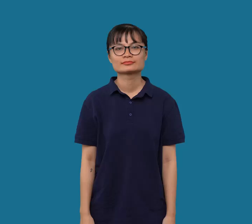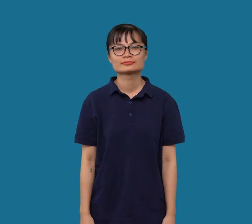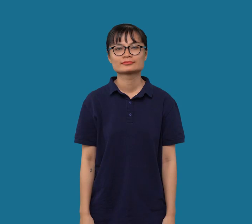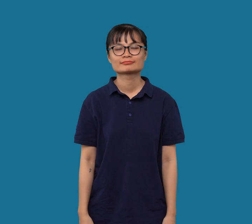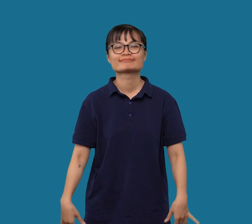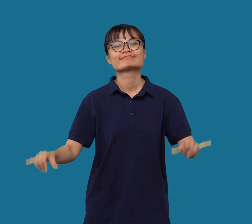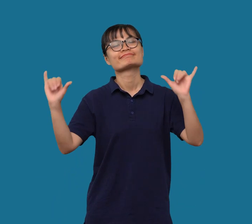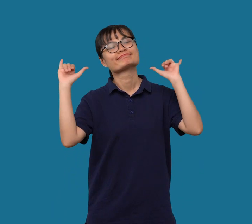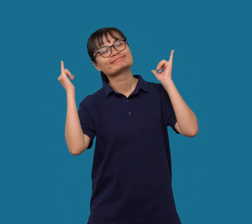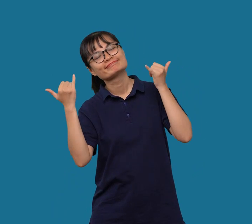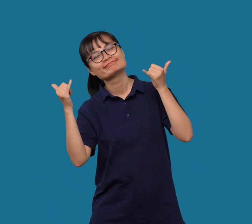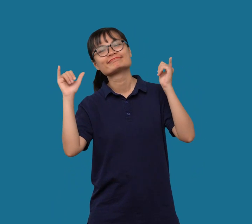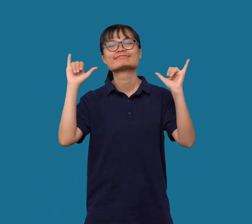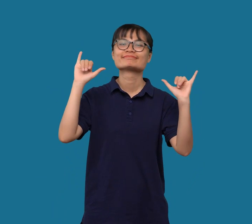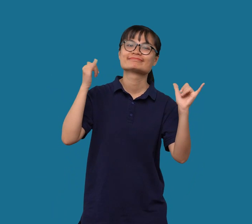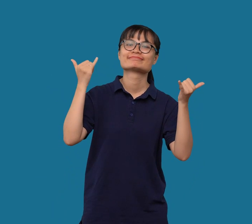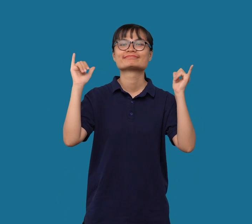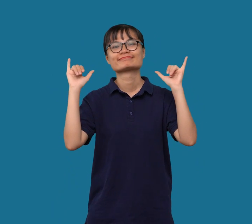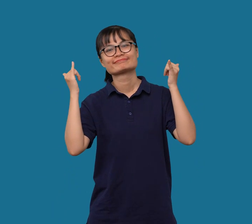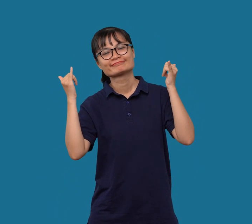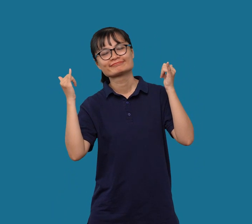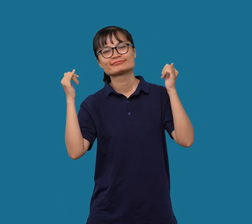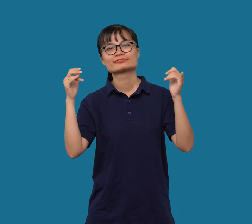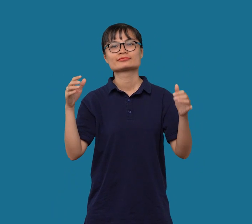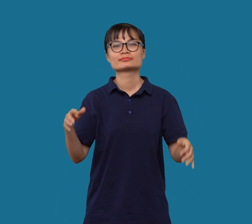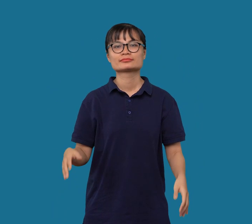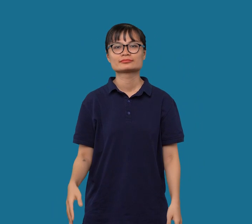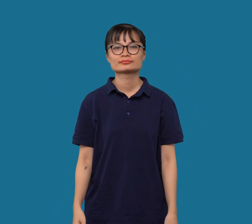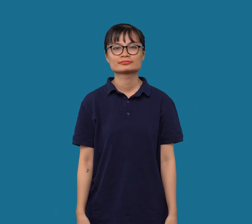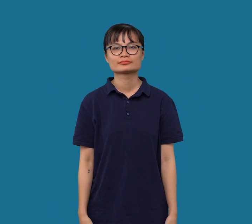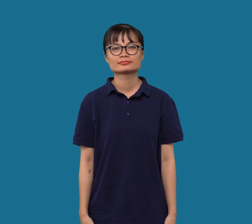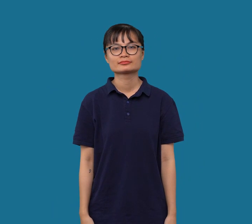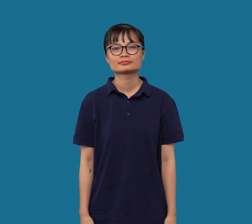vui chơi